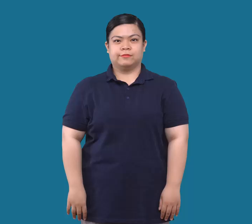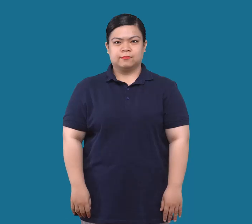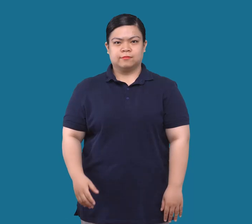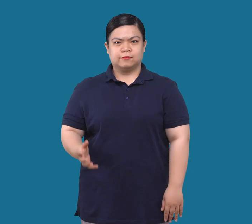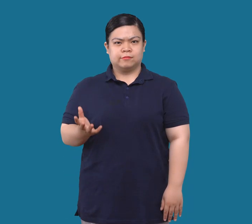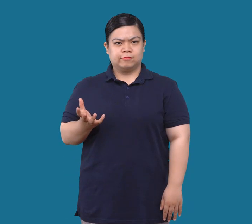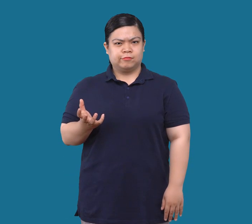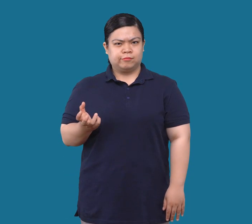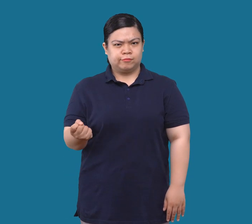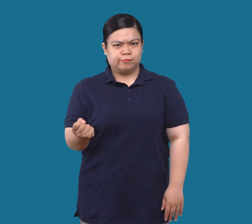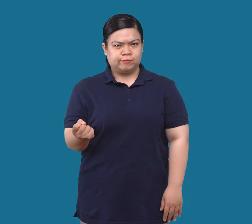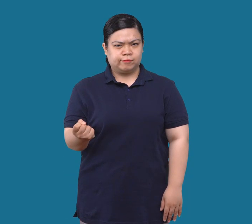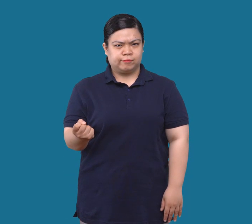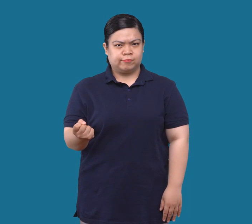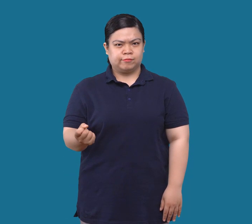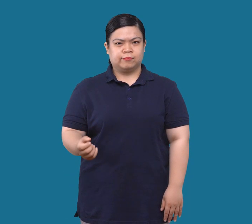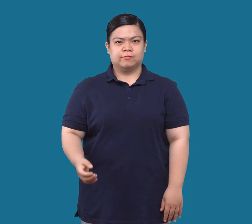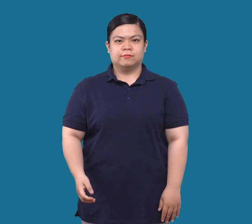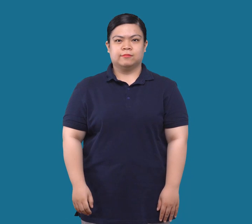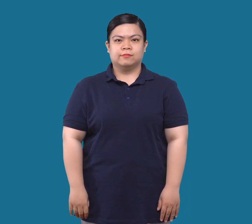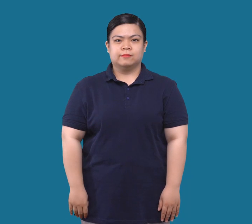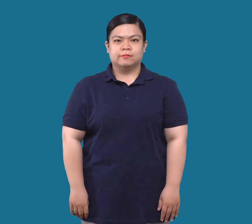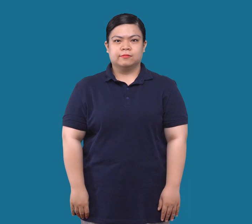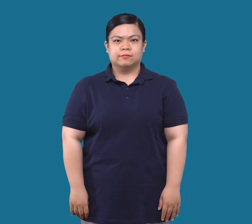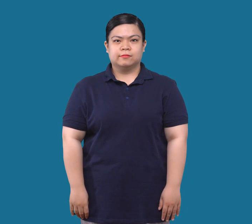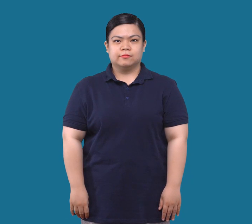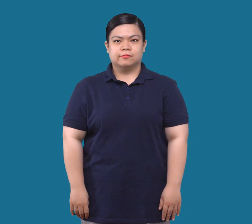Trần Quốc Toản